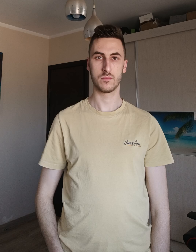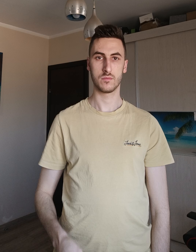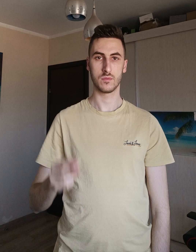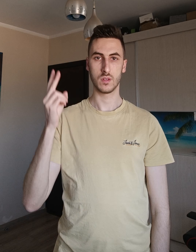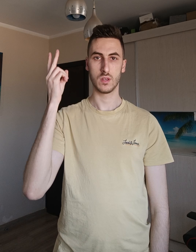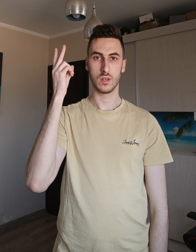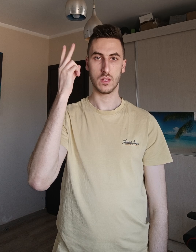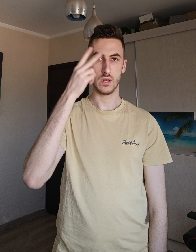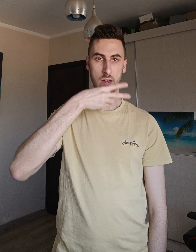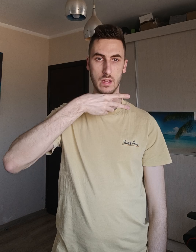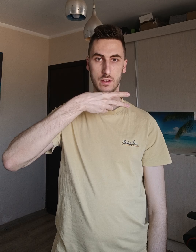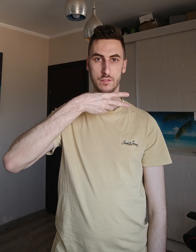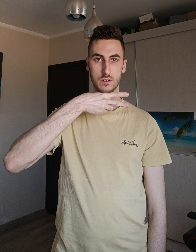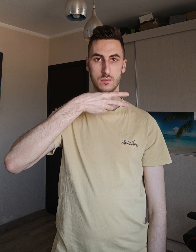להבין